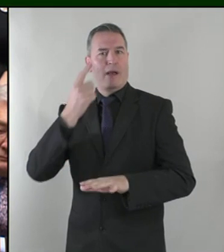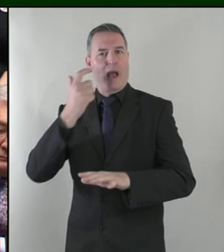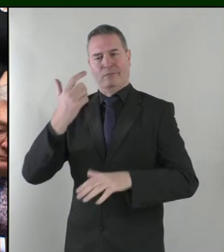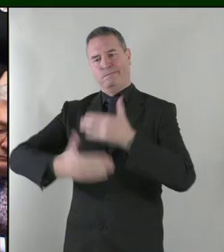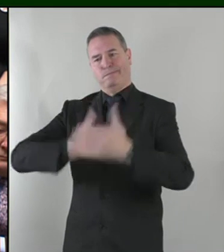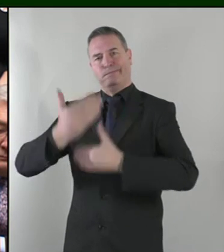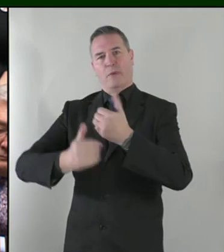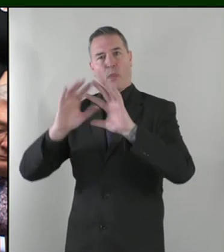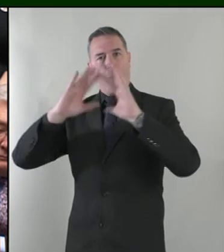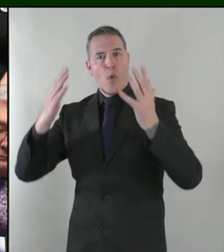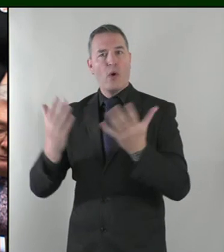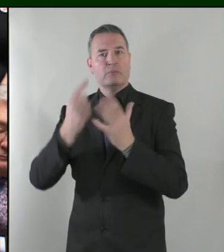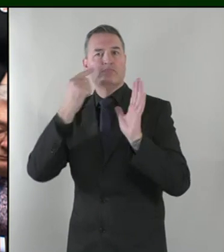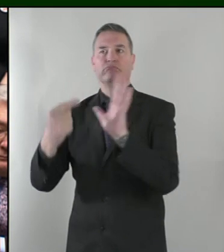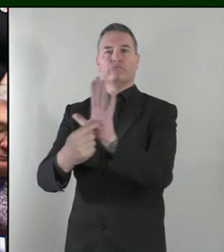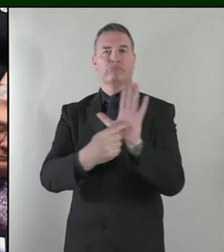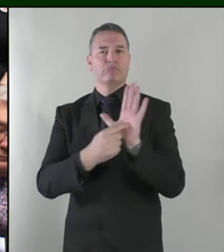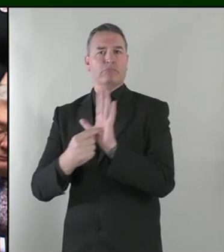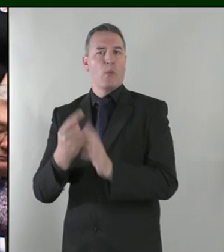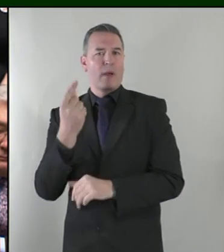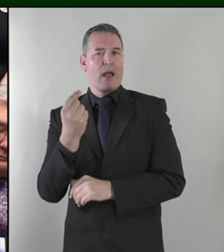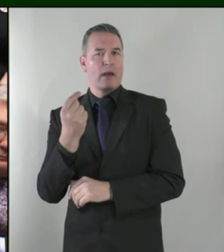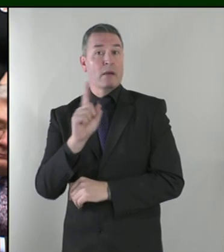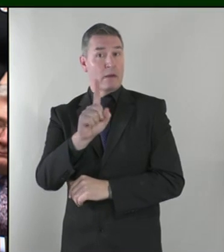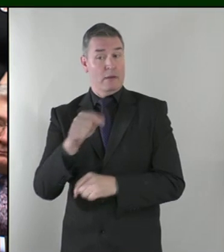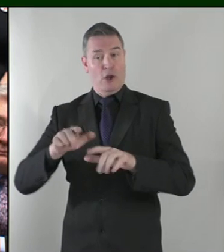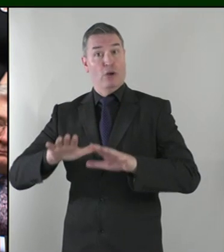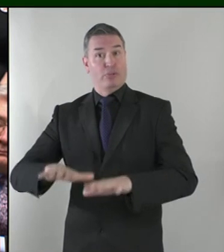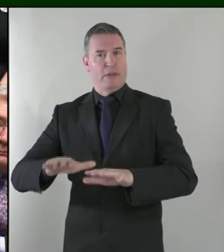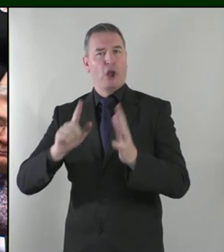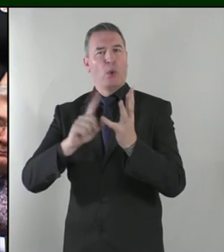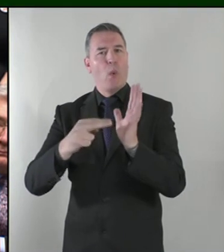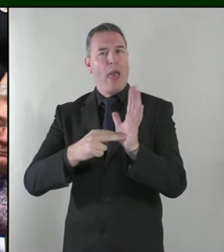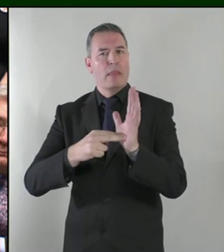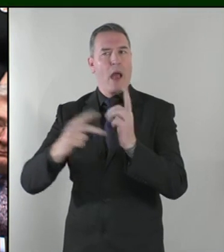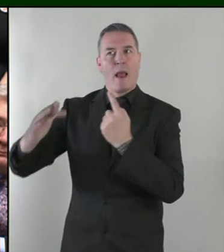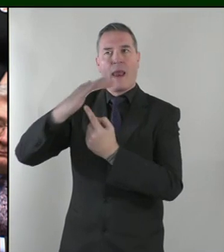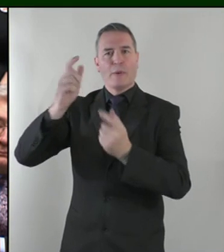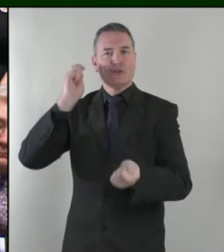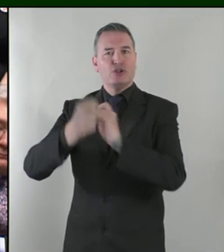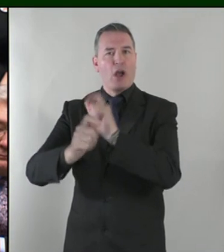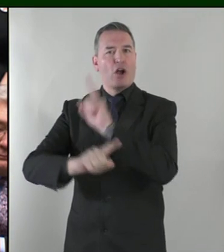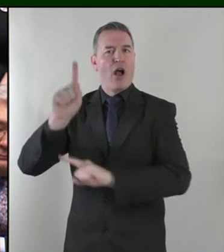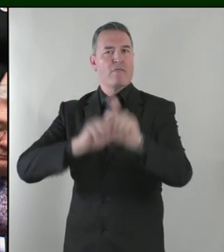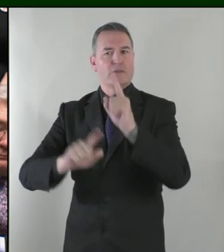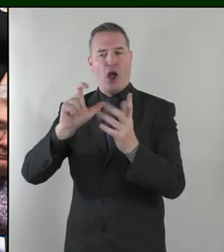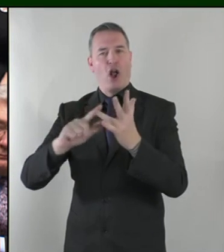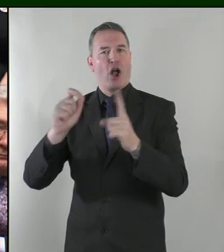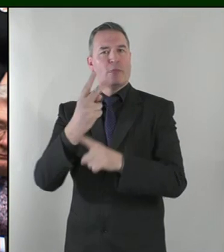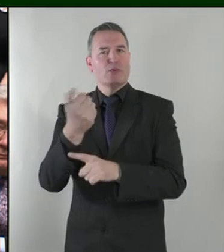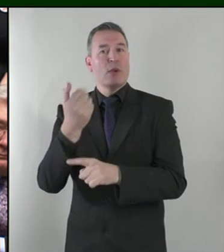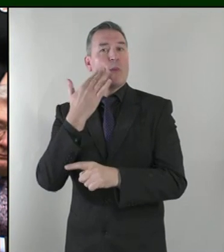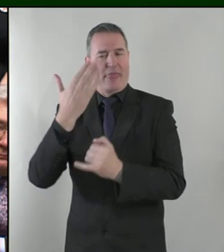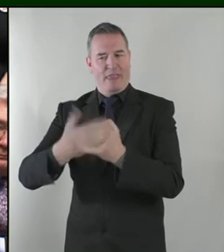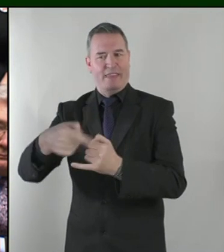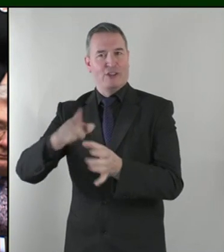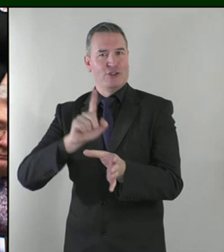Indeed, we will get an opportunity to do that when Britain hosts the UN climate change conference, COP26, later this year.